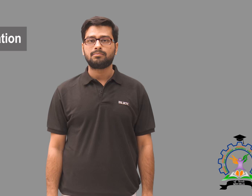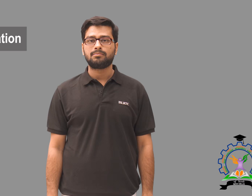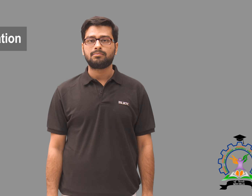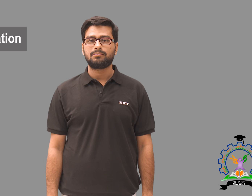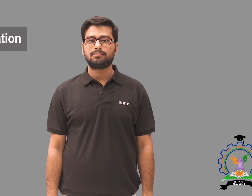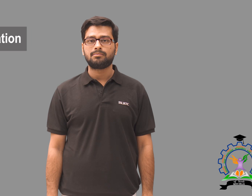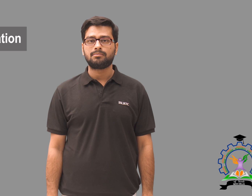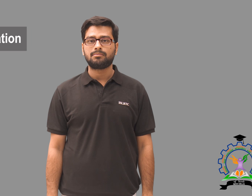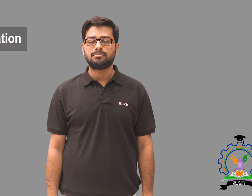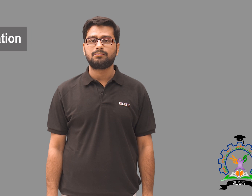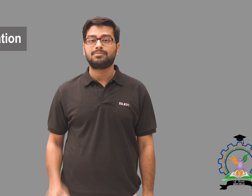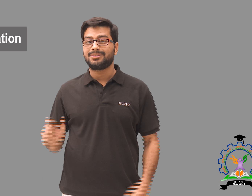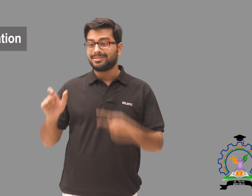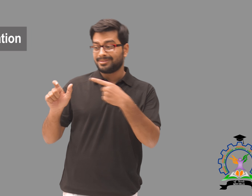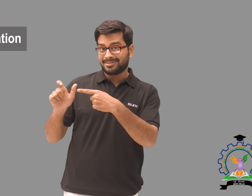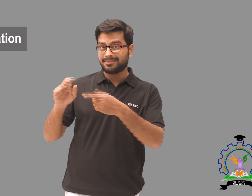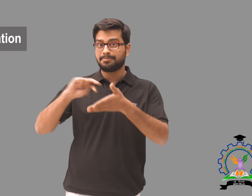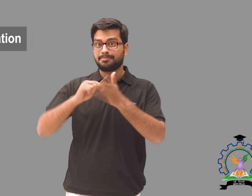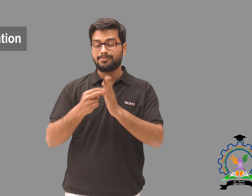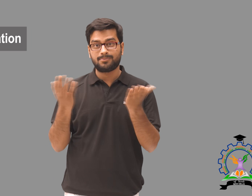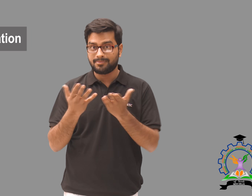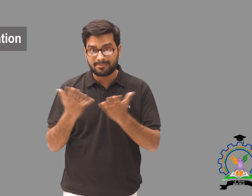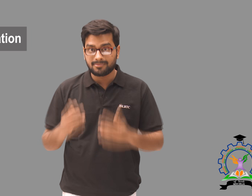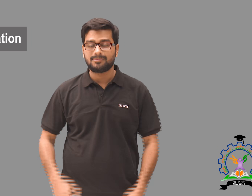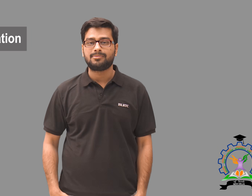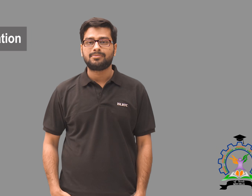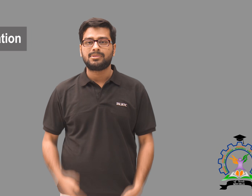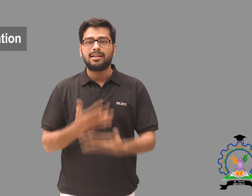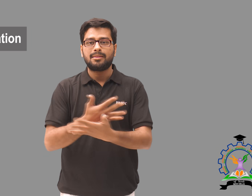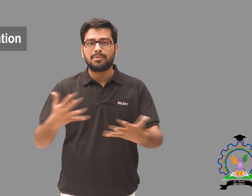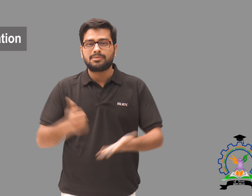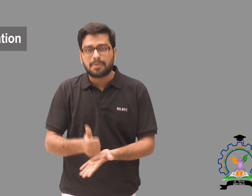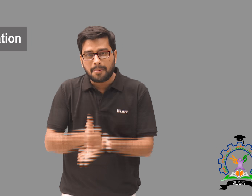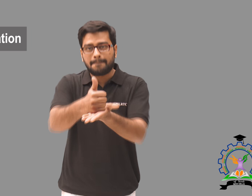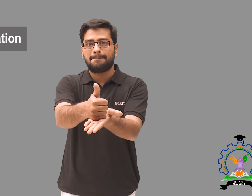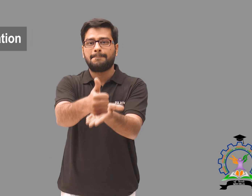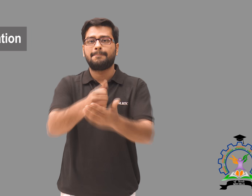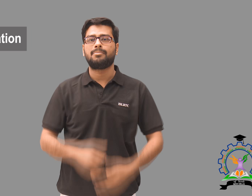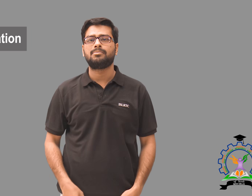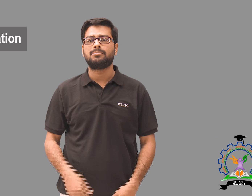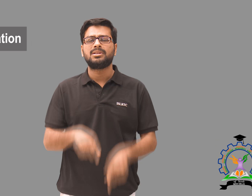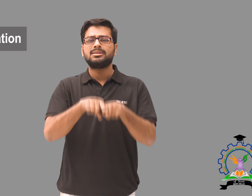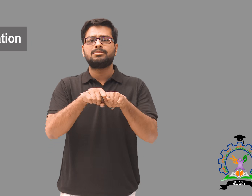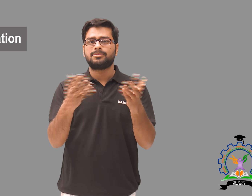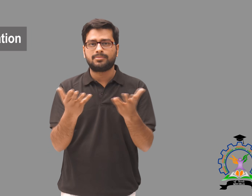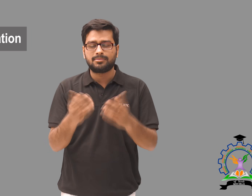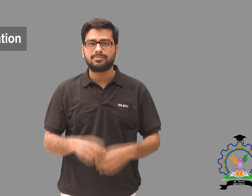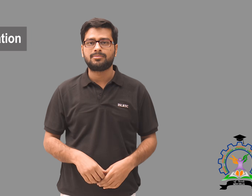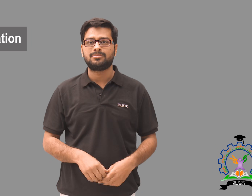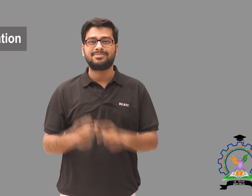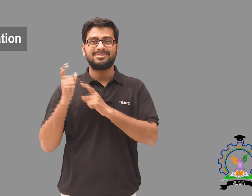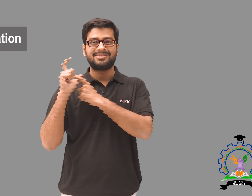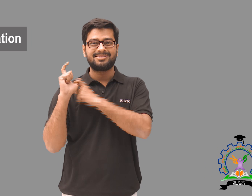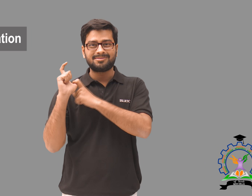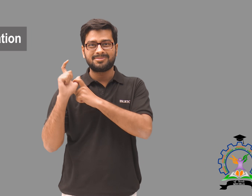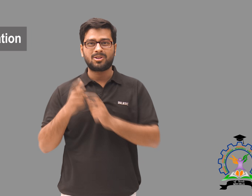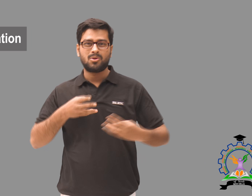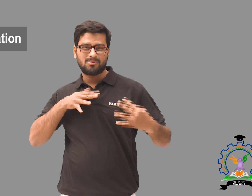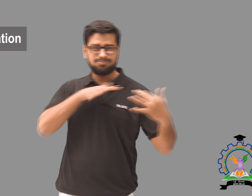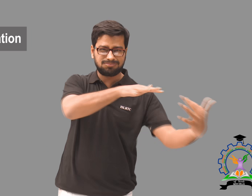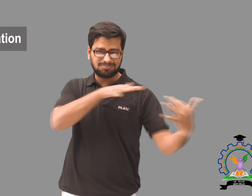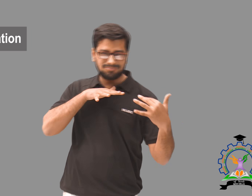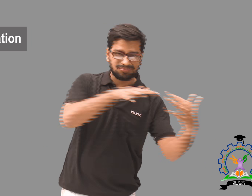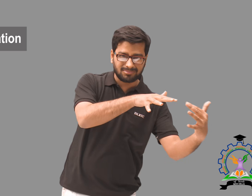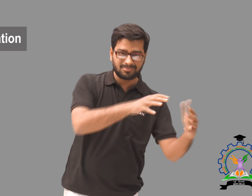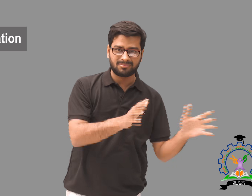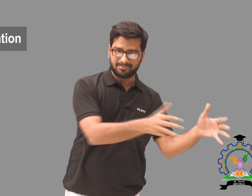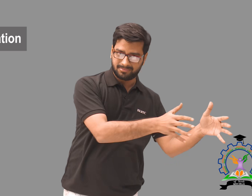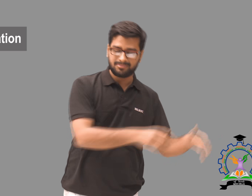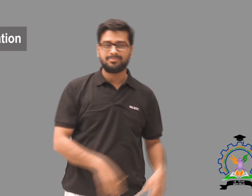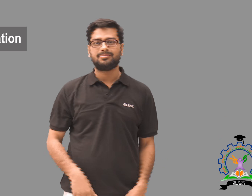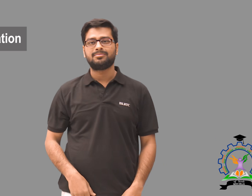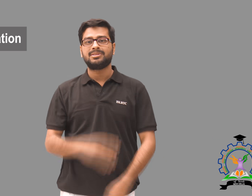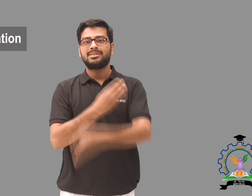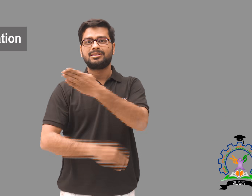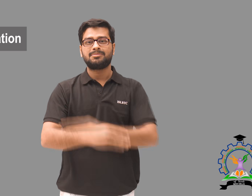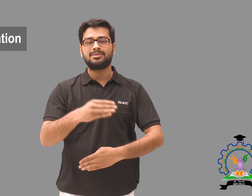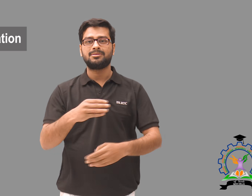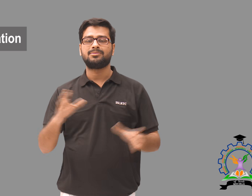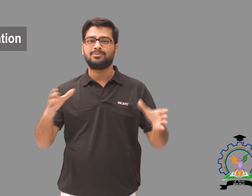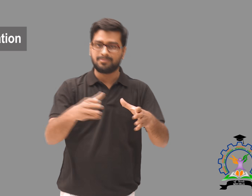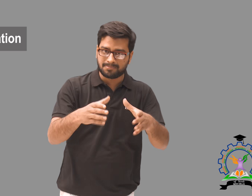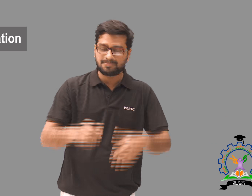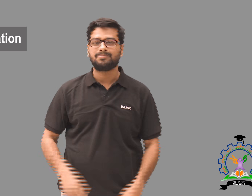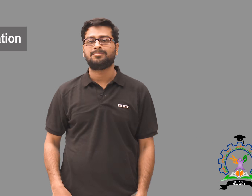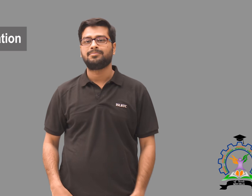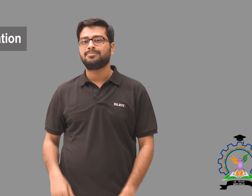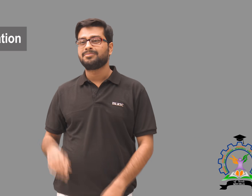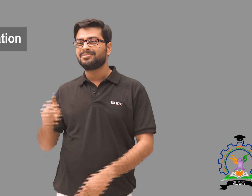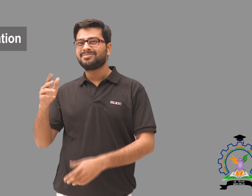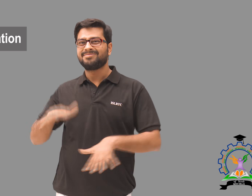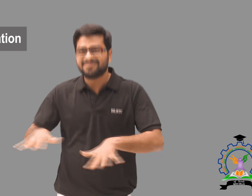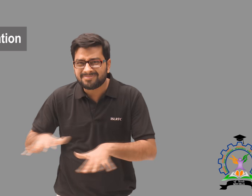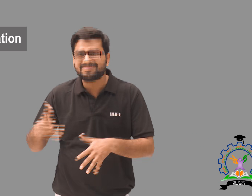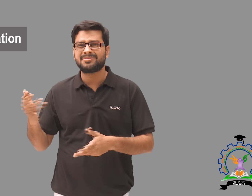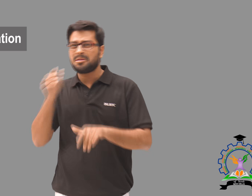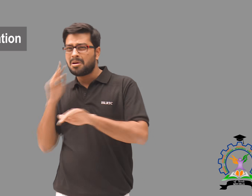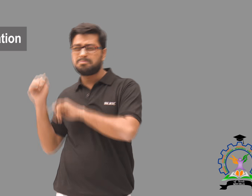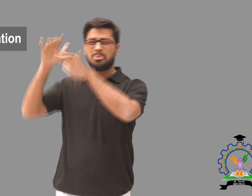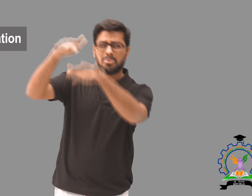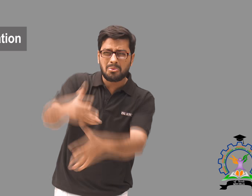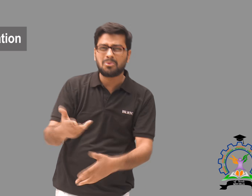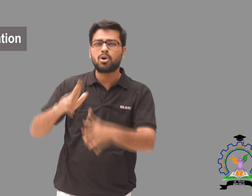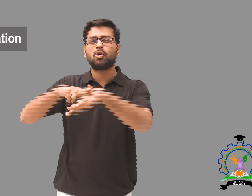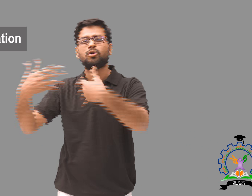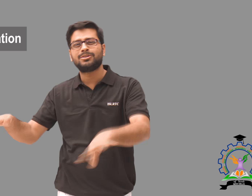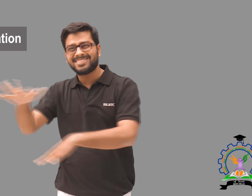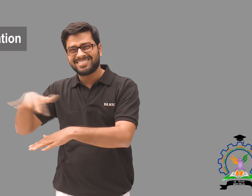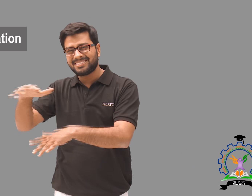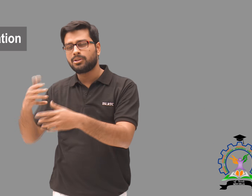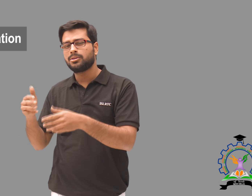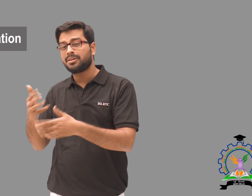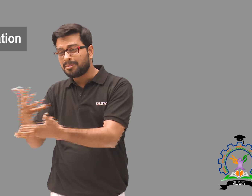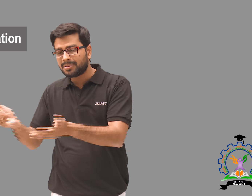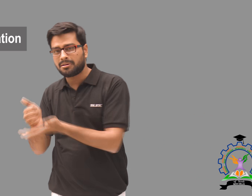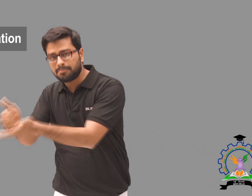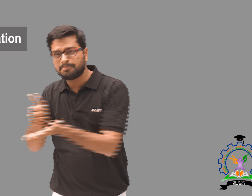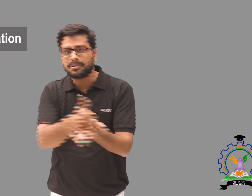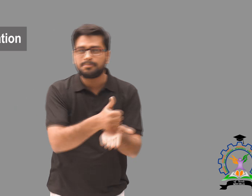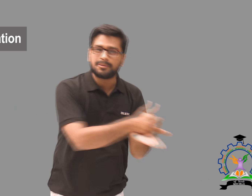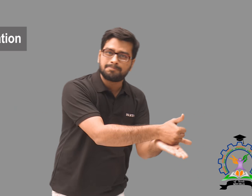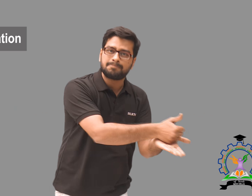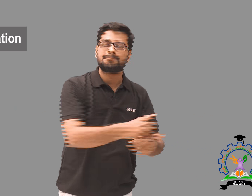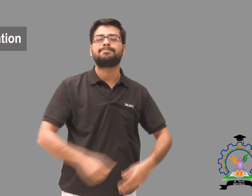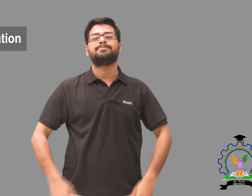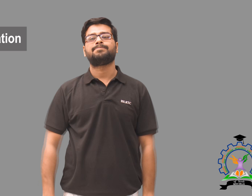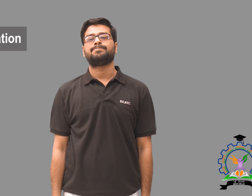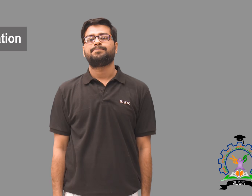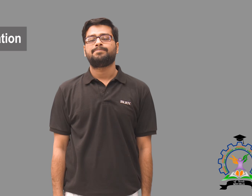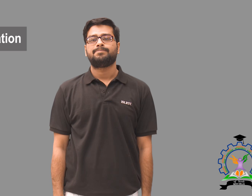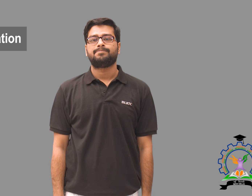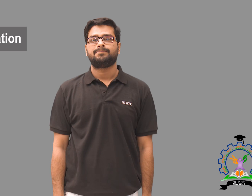Rehabilitation